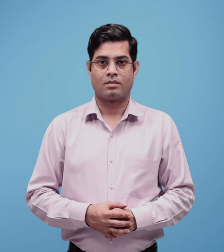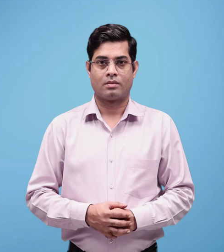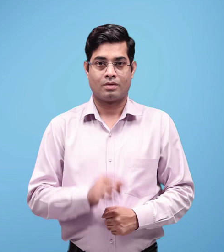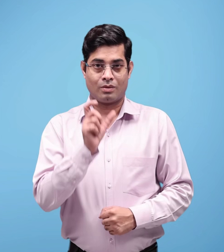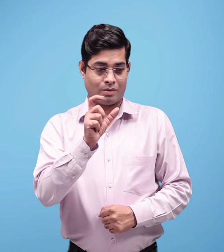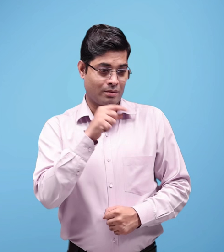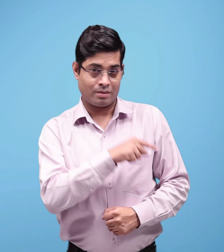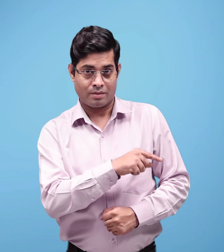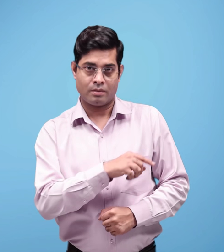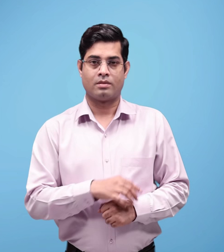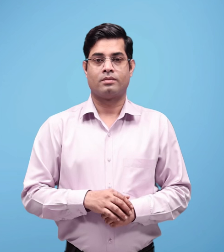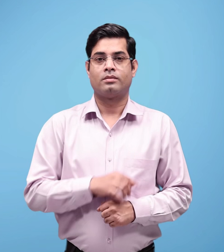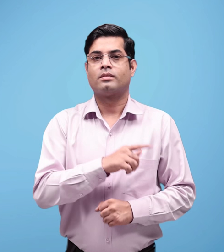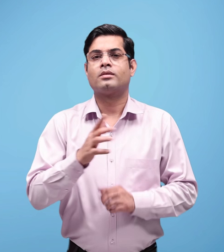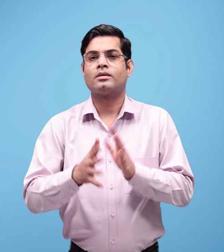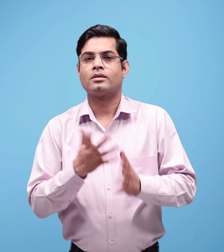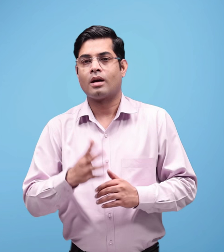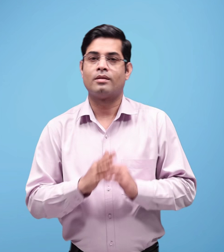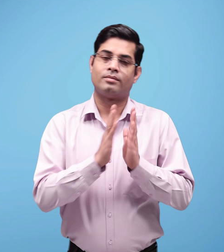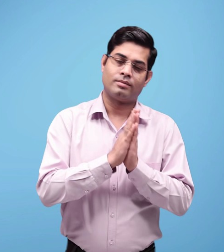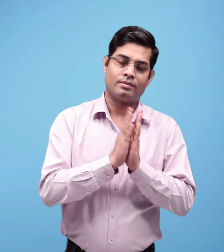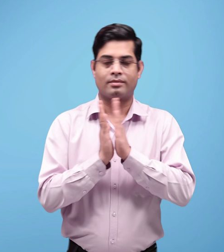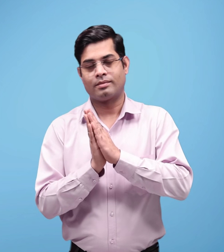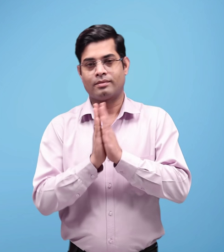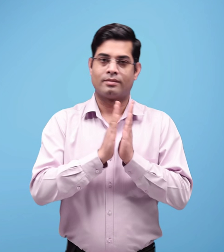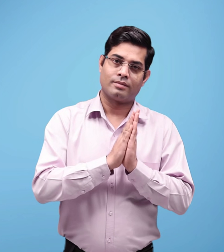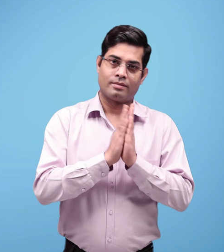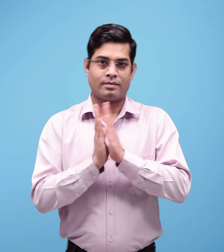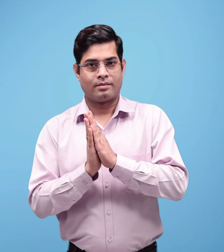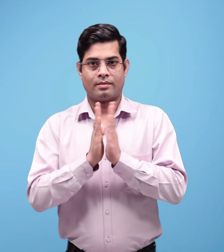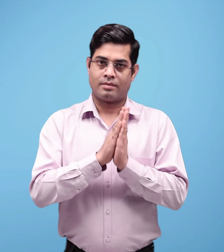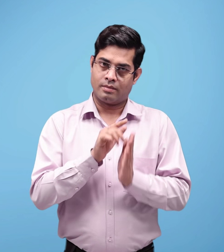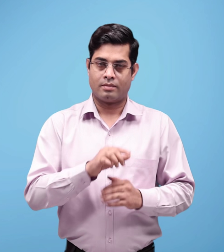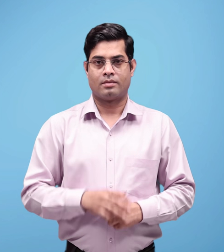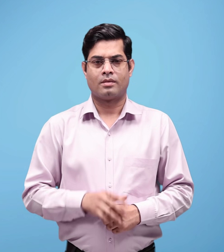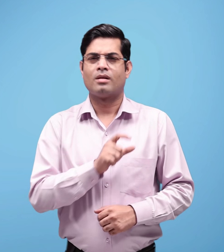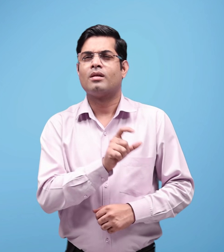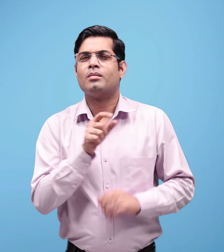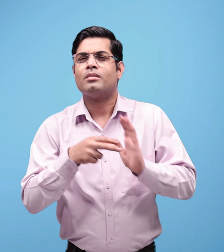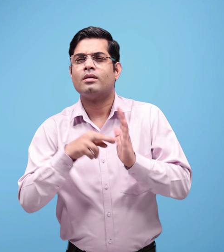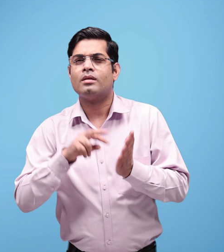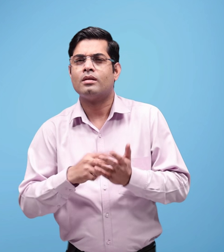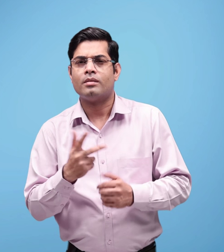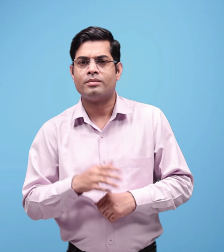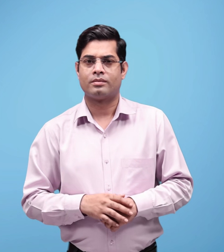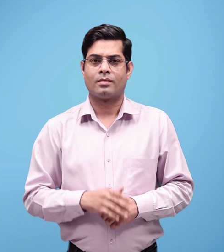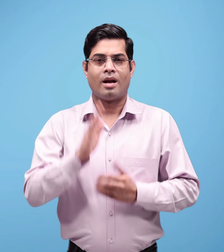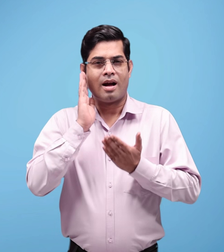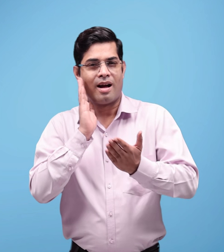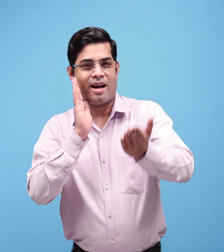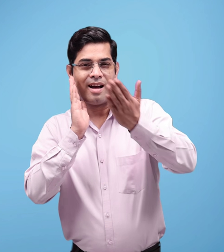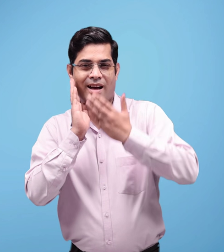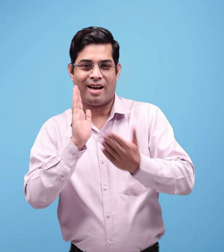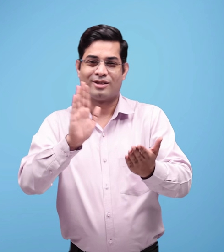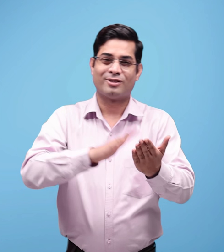Hymn This sign means hymn. It is a song used to praise a god.